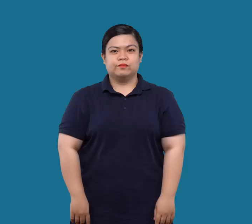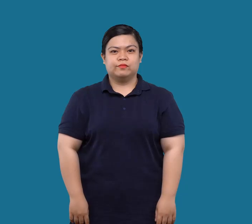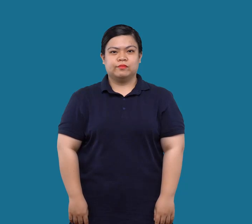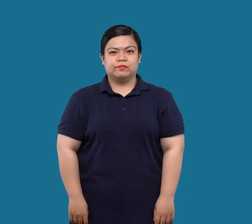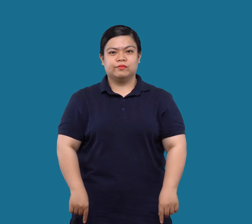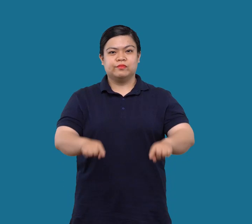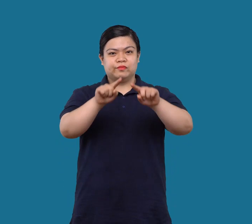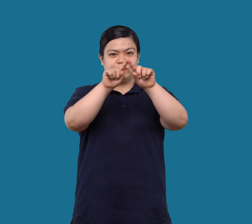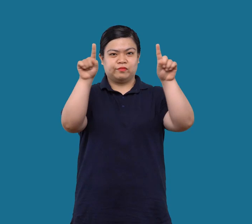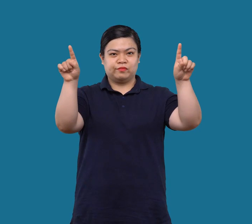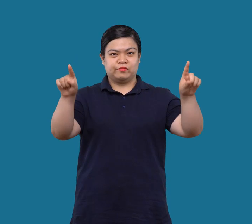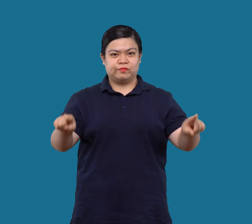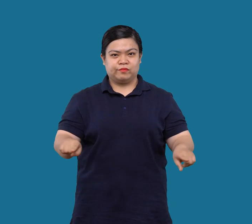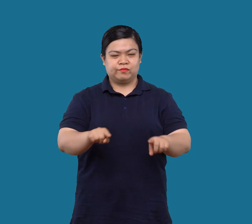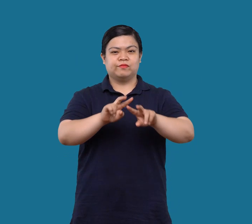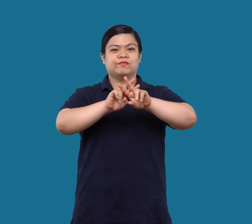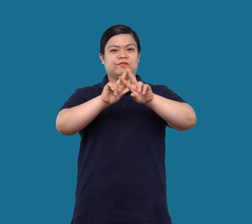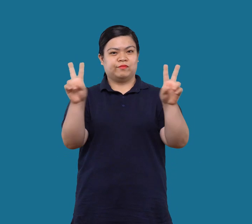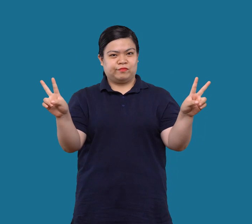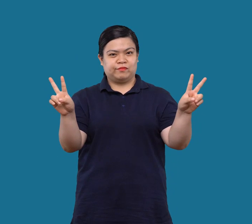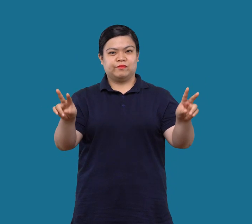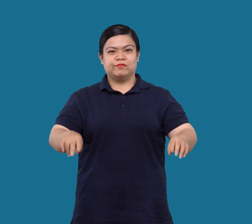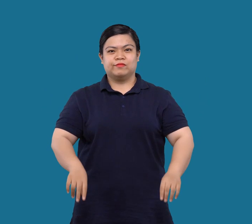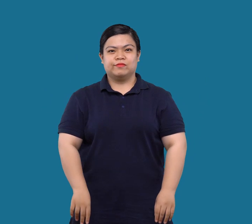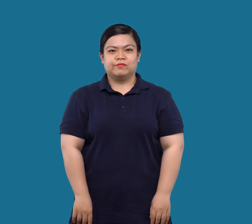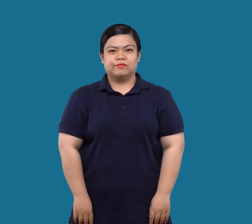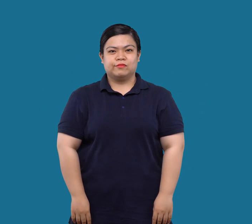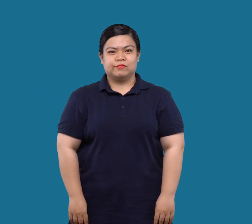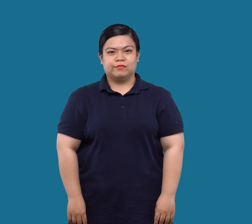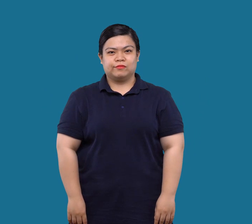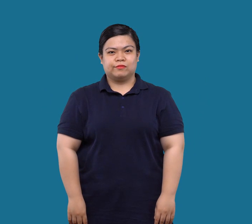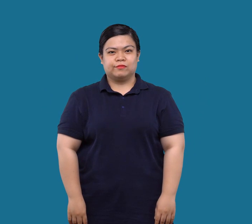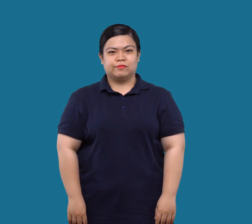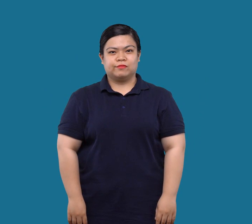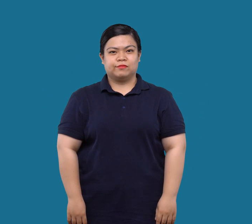tấm vải